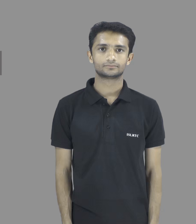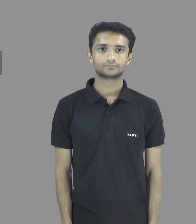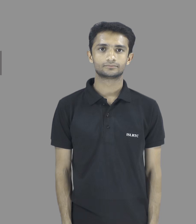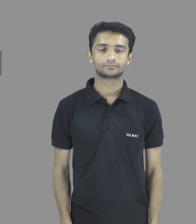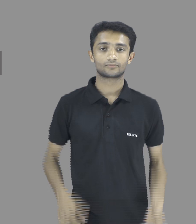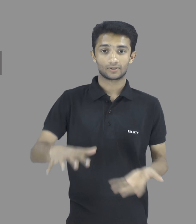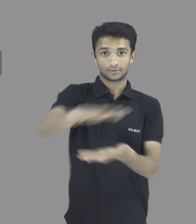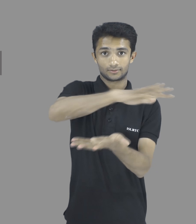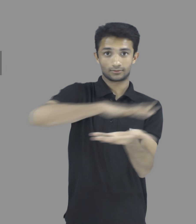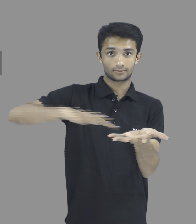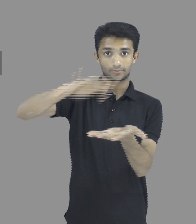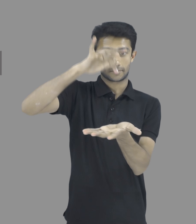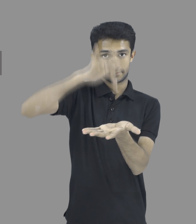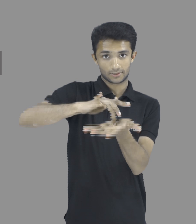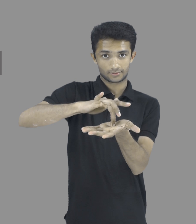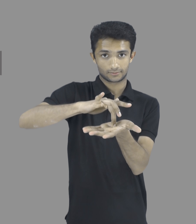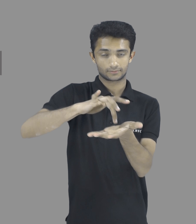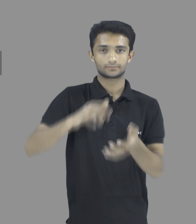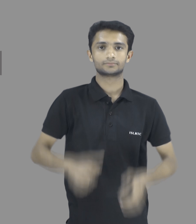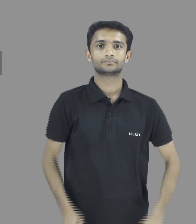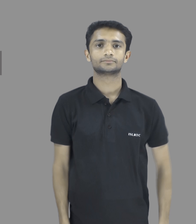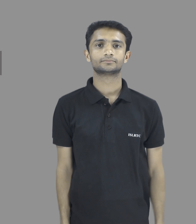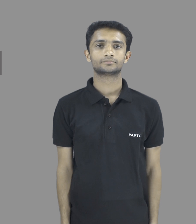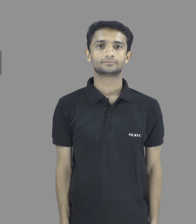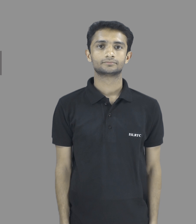Among